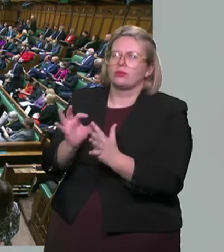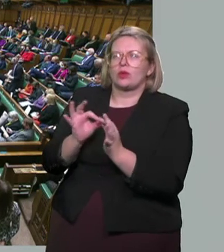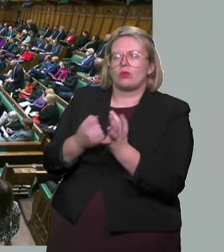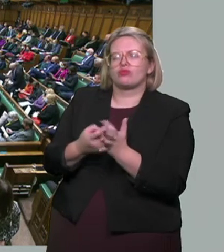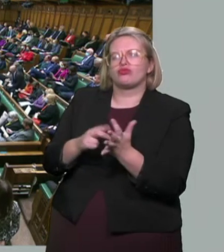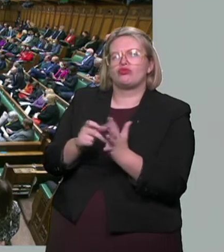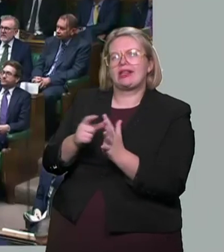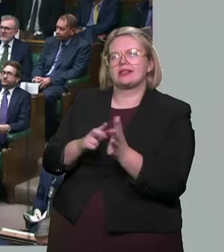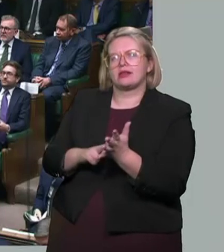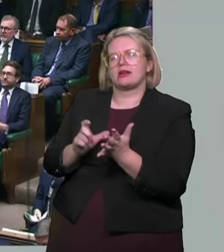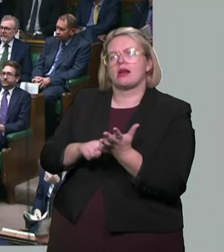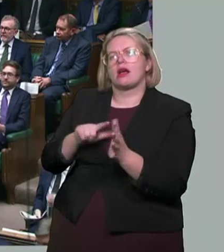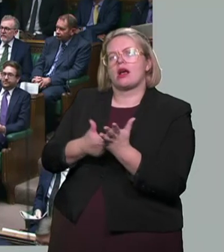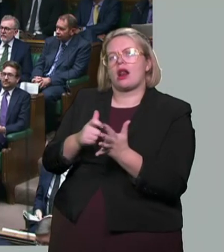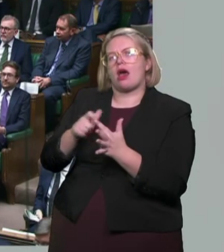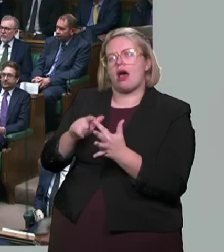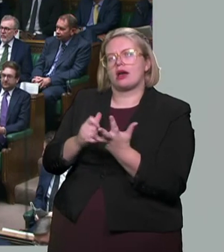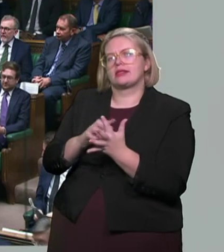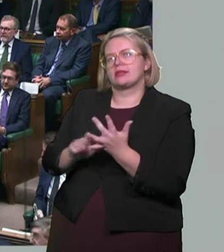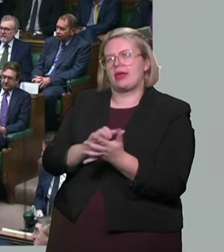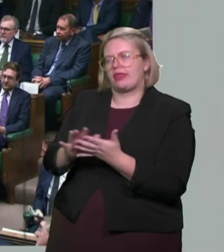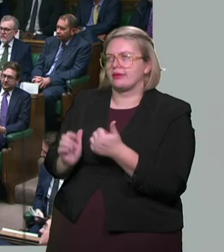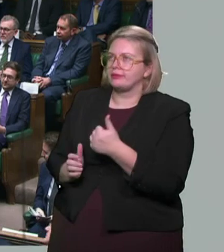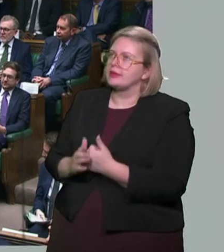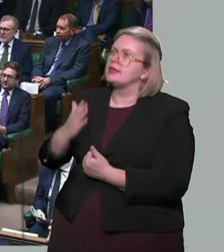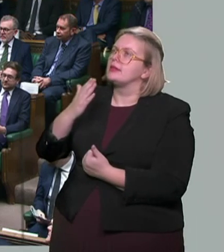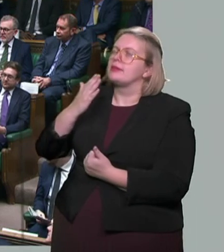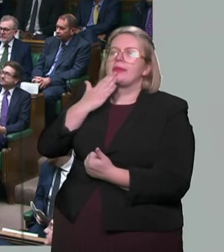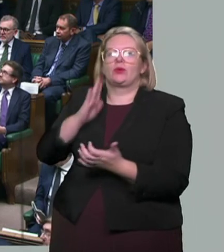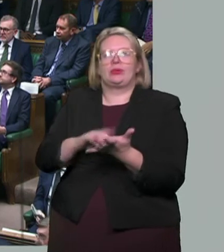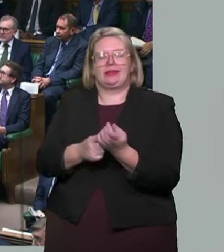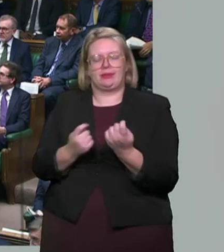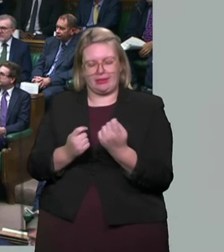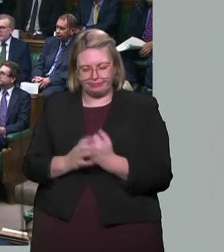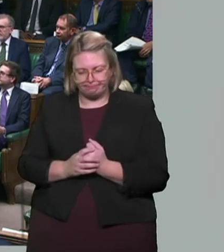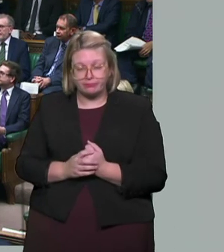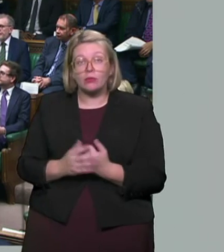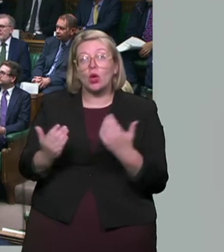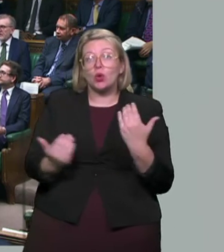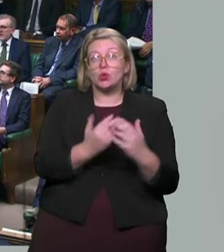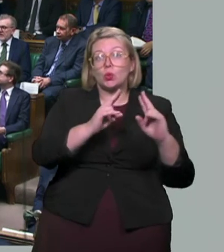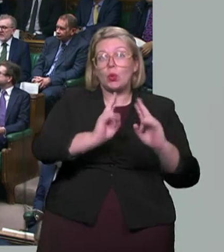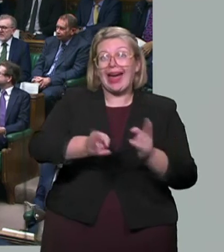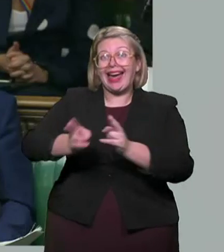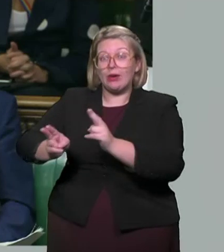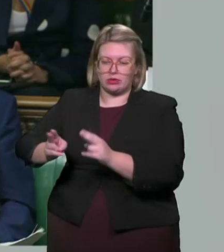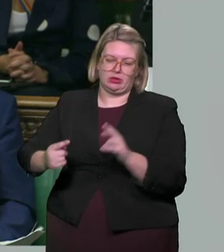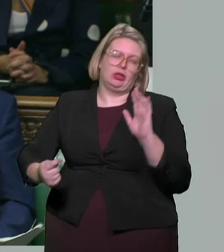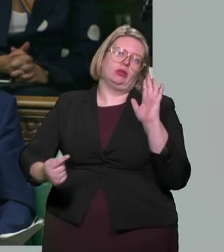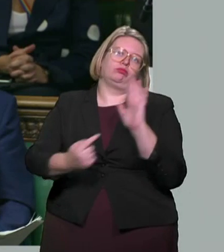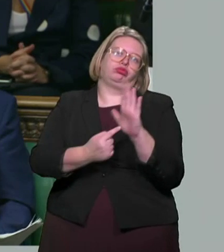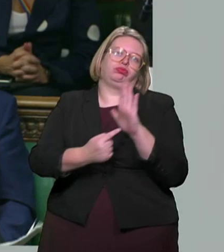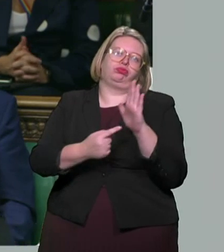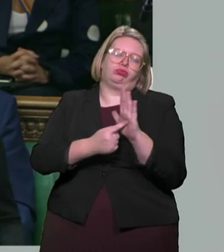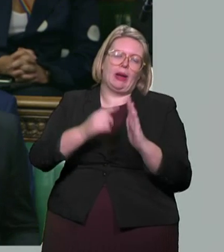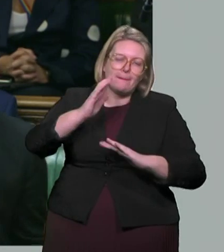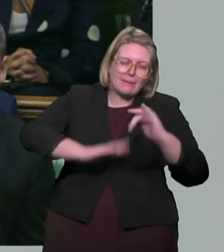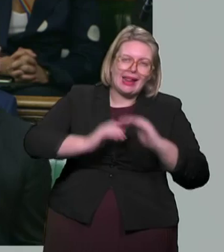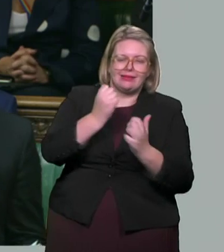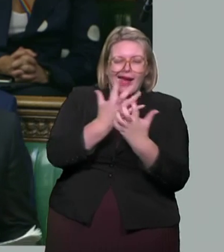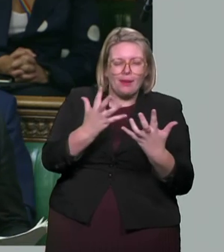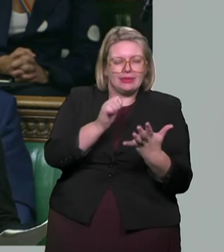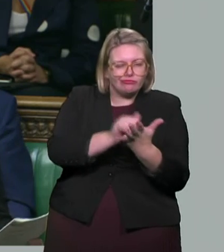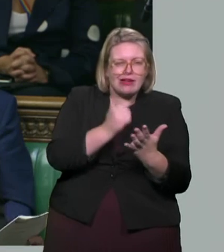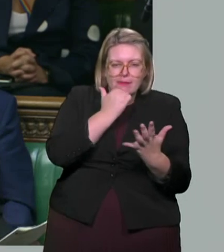Delivering new homes is key to levelling up, as is putting that power in the hands of local people and making sure we build the right number in the right places.